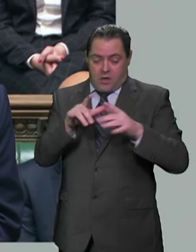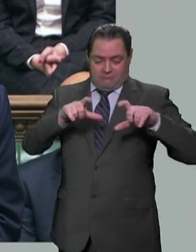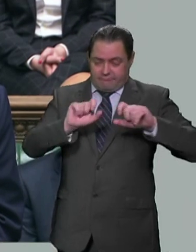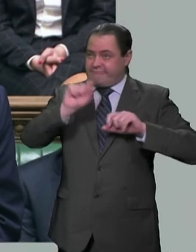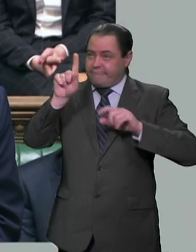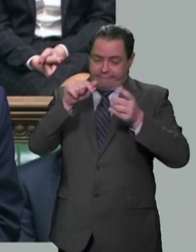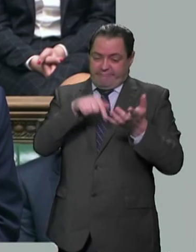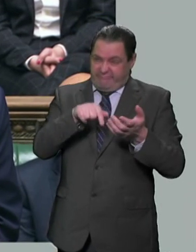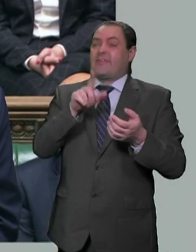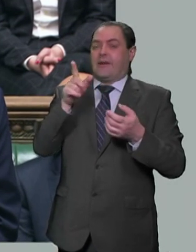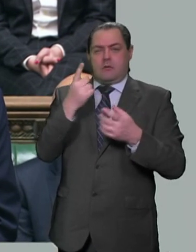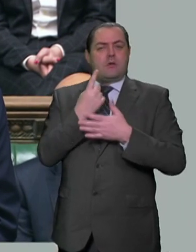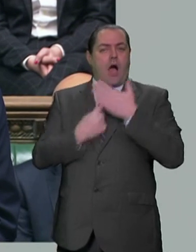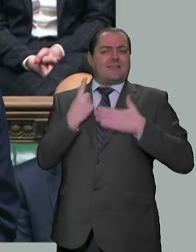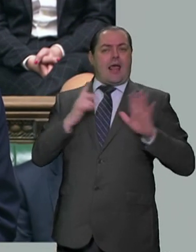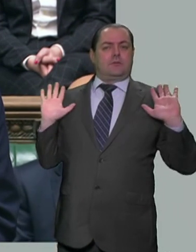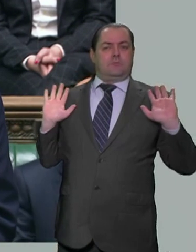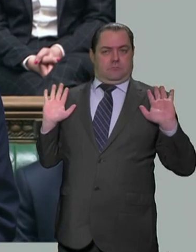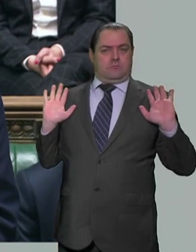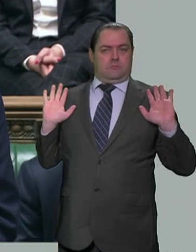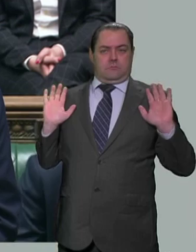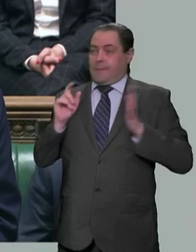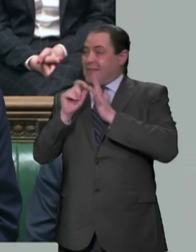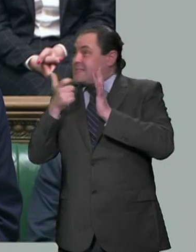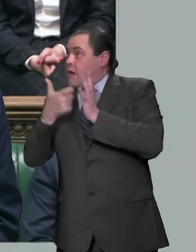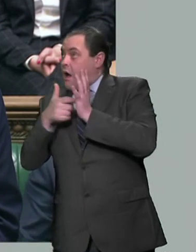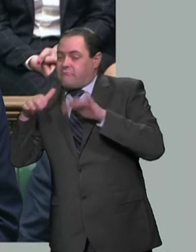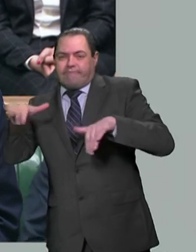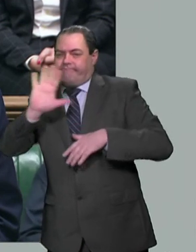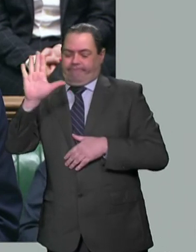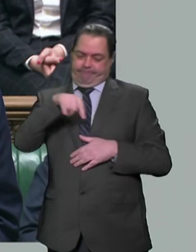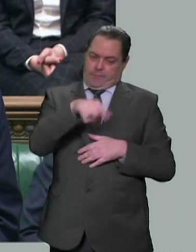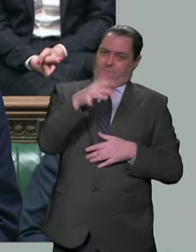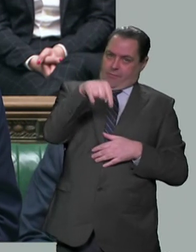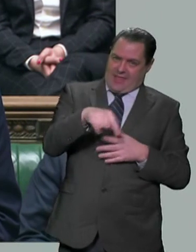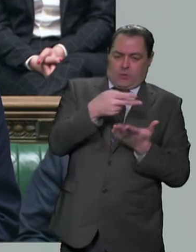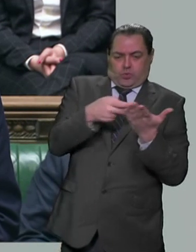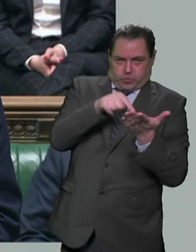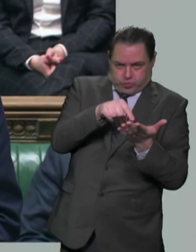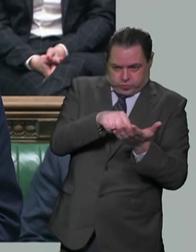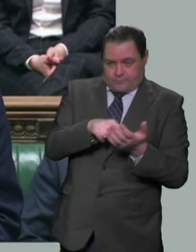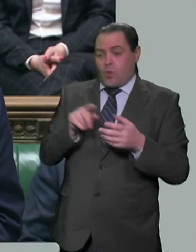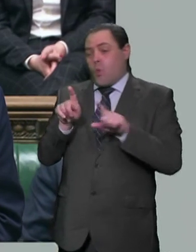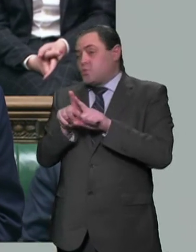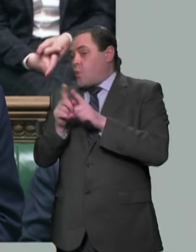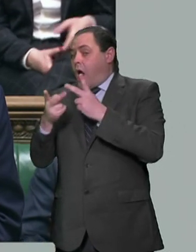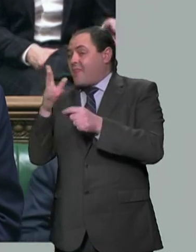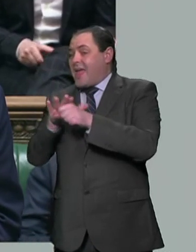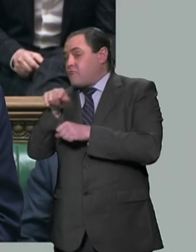Our balanced approach also means that where specific measures are no longer serving their purpose, they will be dropped.